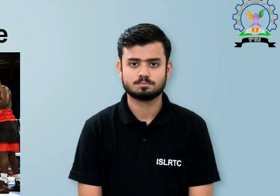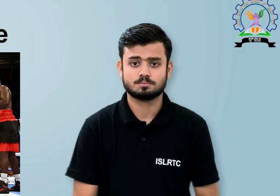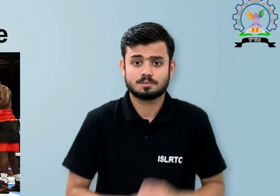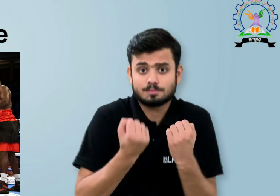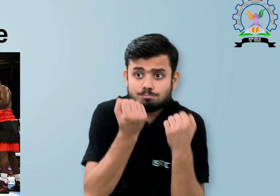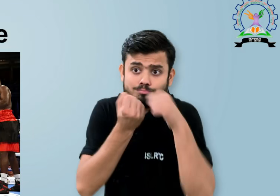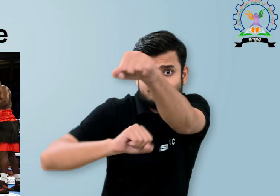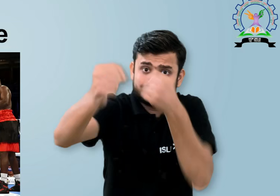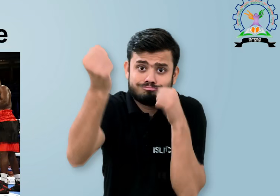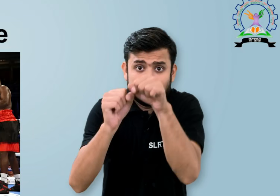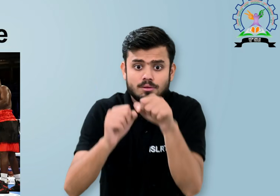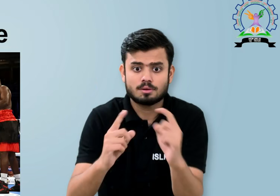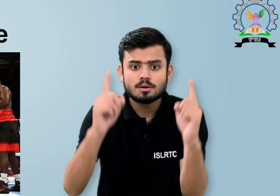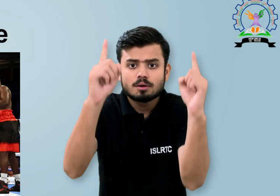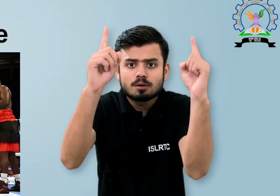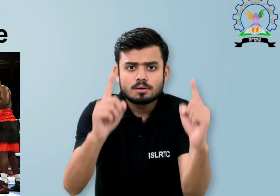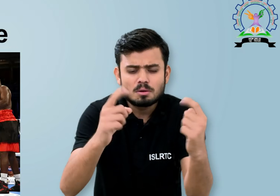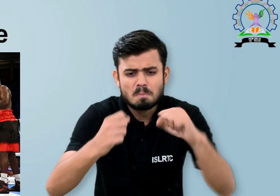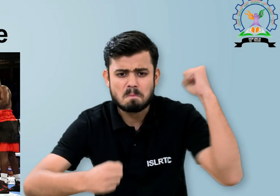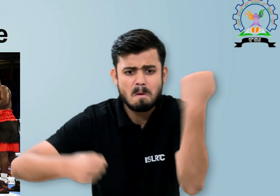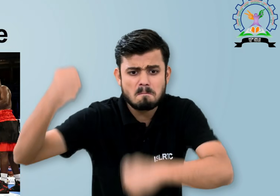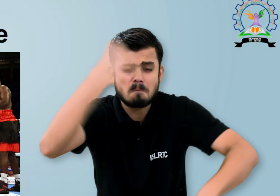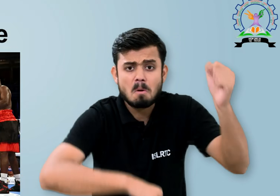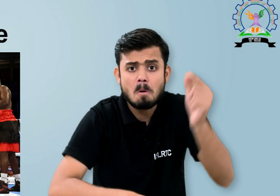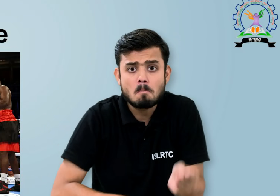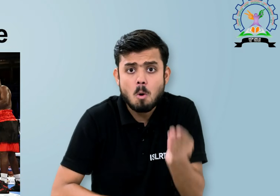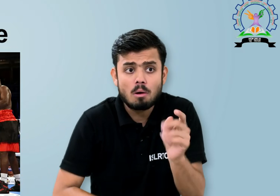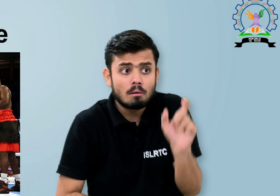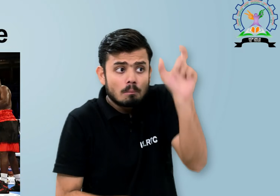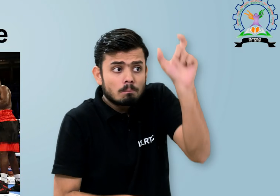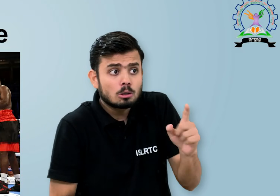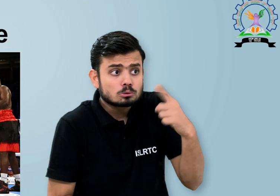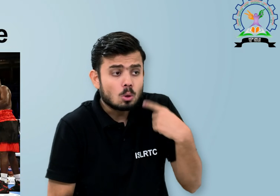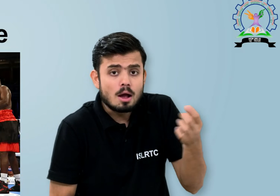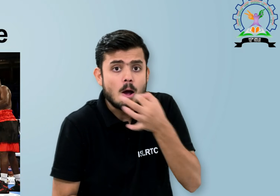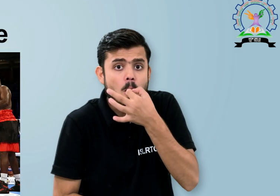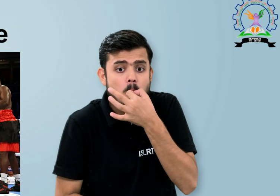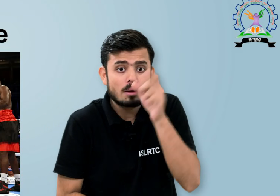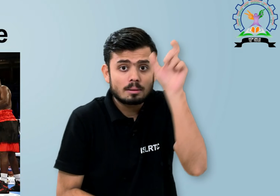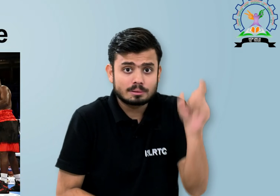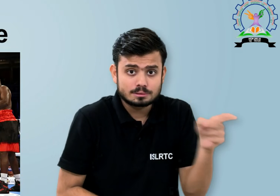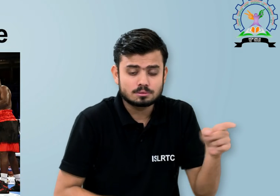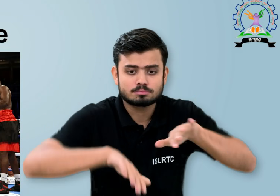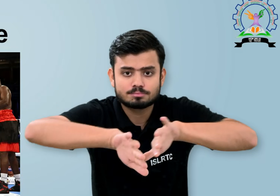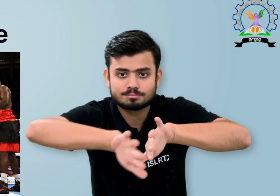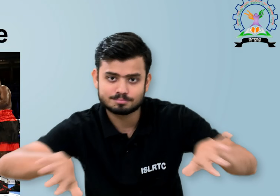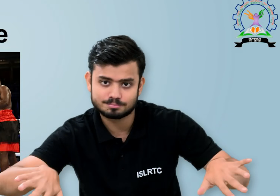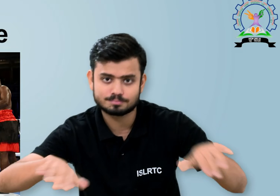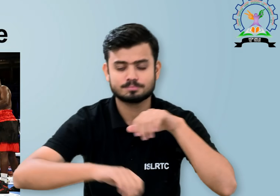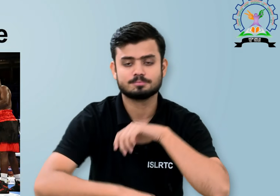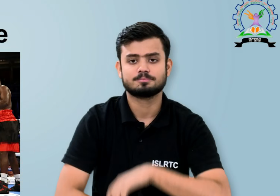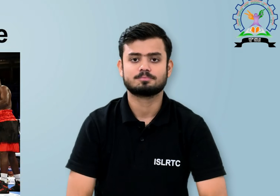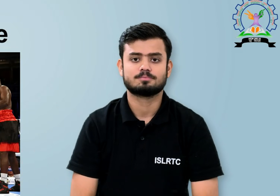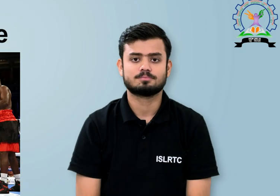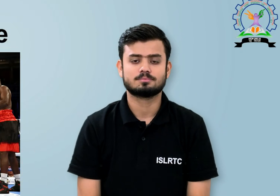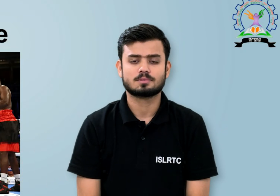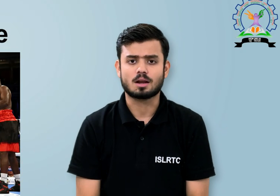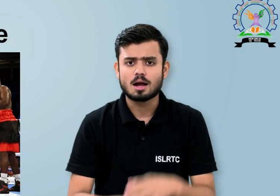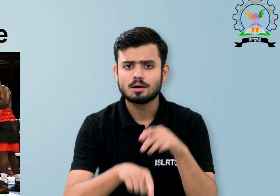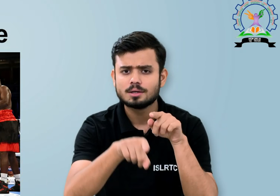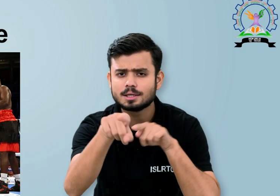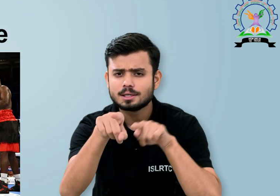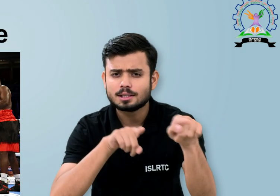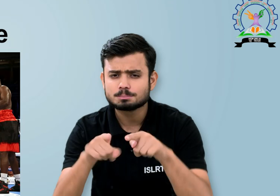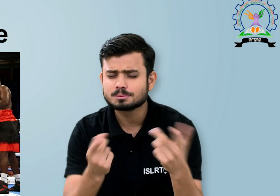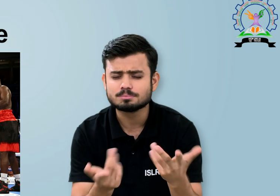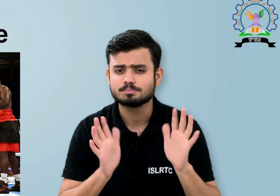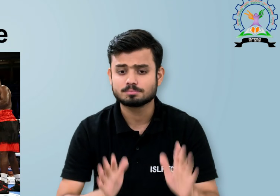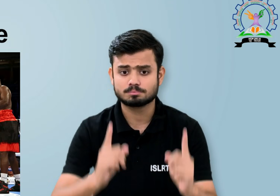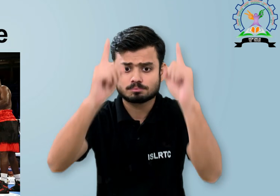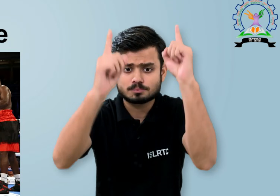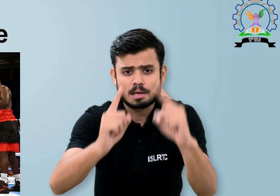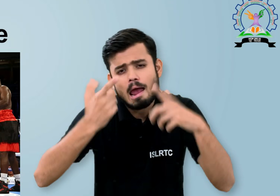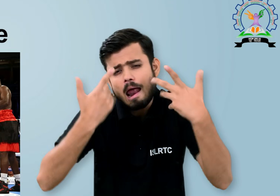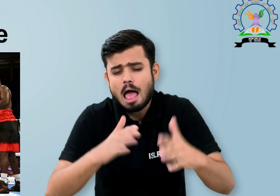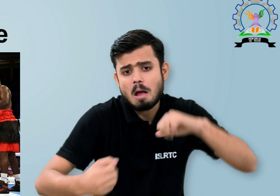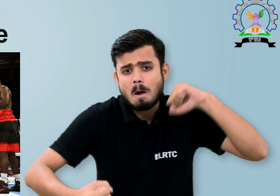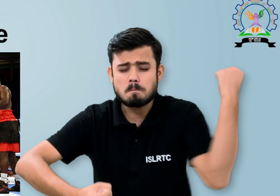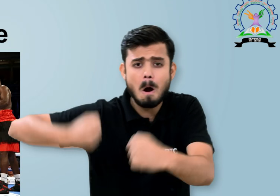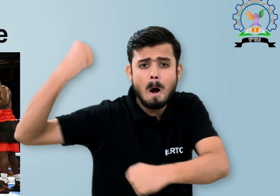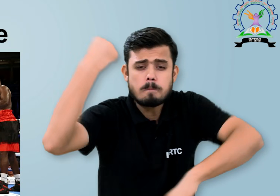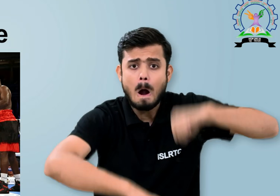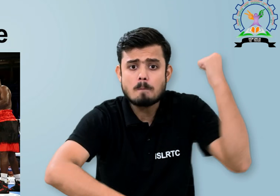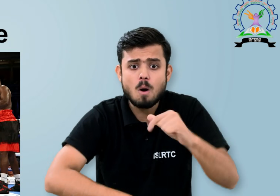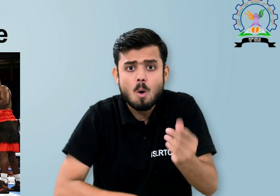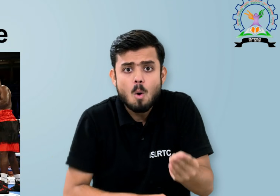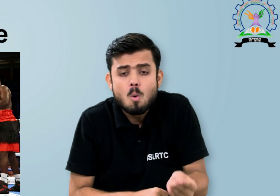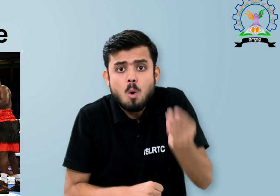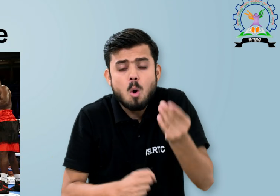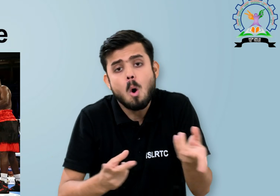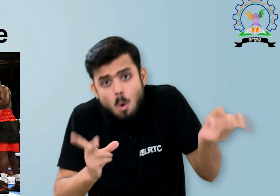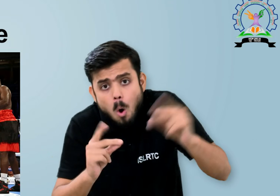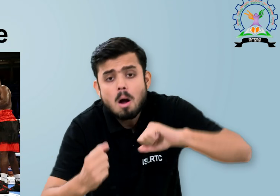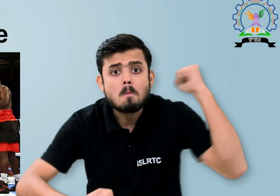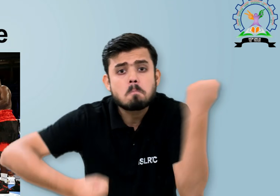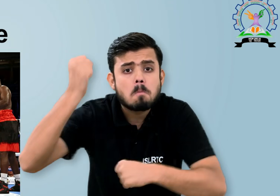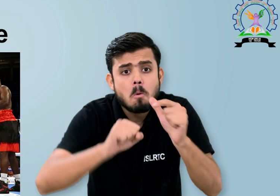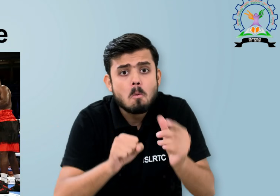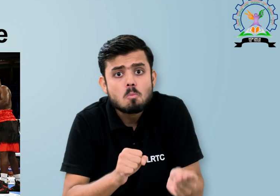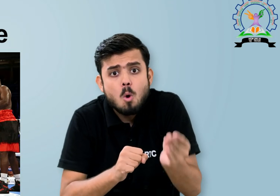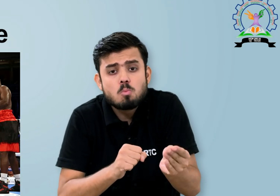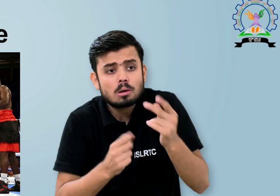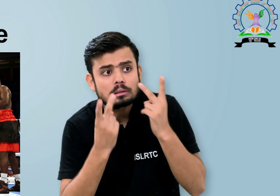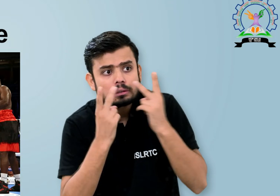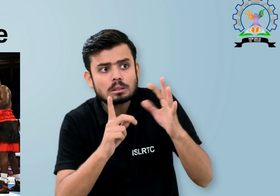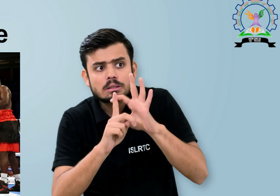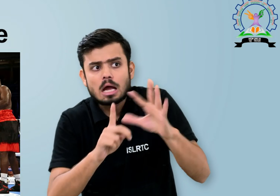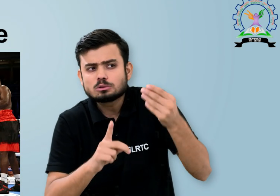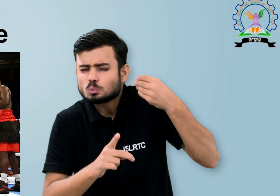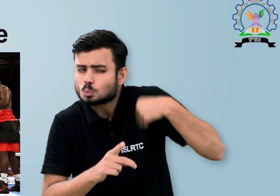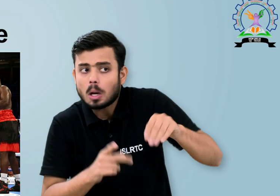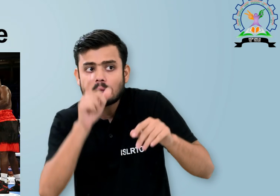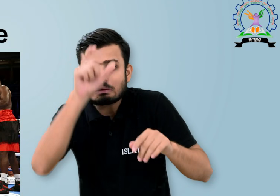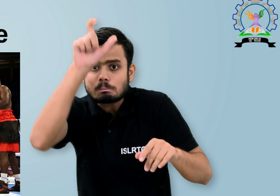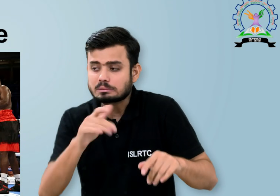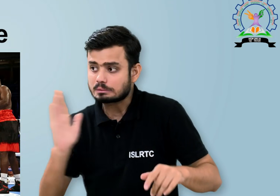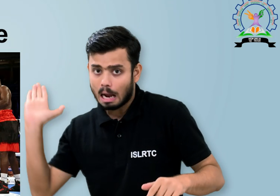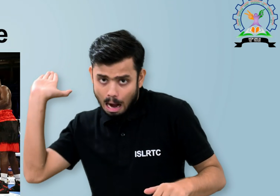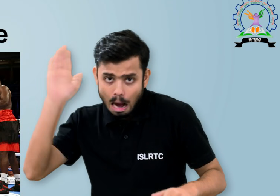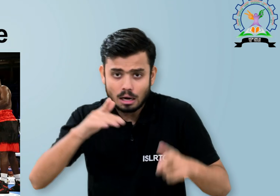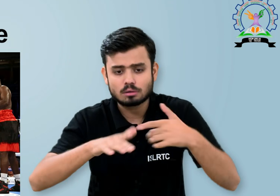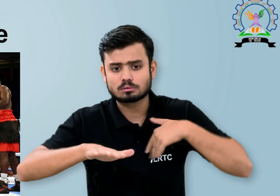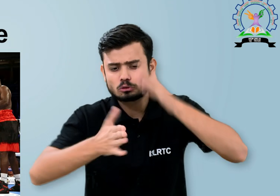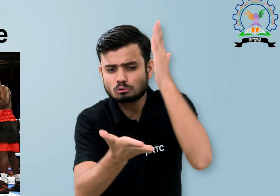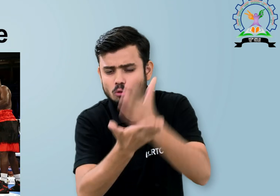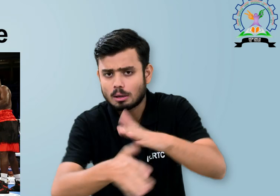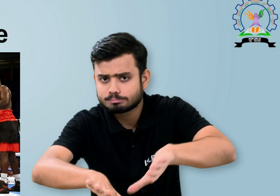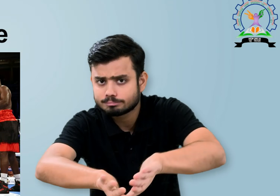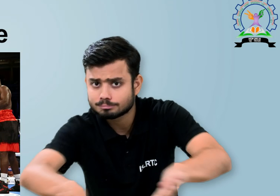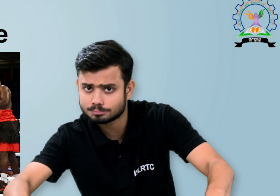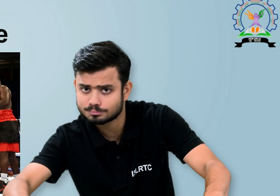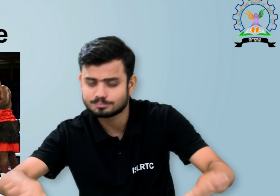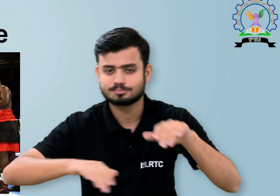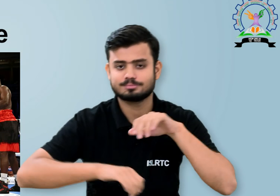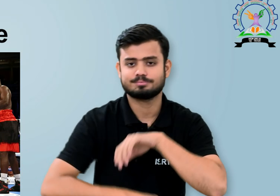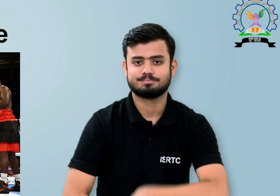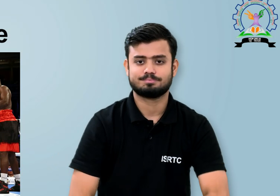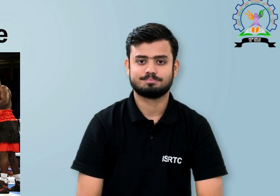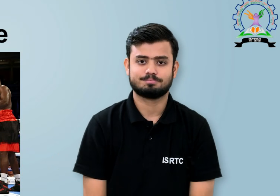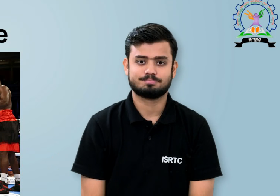Ring Stoppage Ring stoppage in boxing refers to a situation where the fight is halted by the referee or ringside physician for safety reasons, usually due to the demeanor or physical condition of one or both fighters.